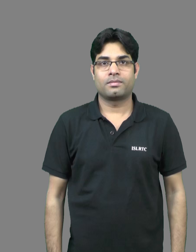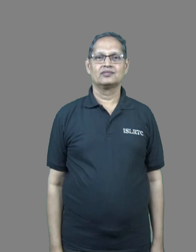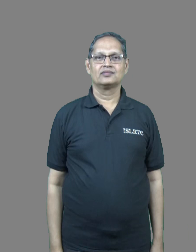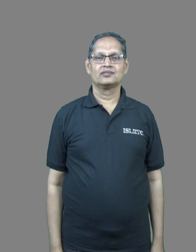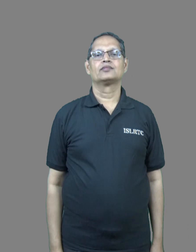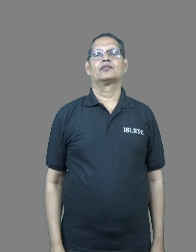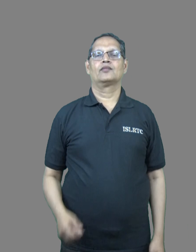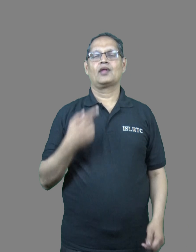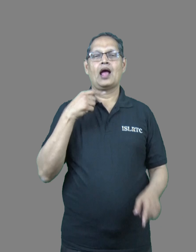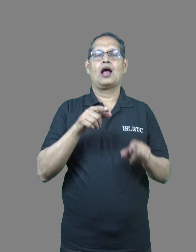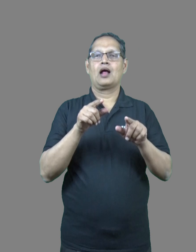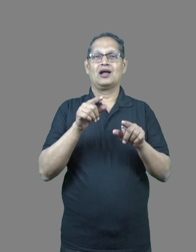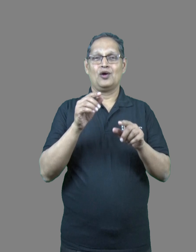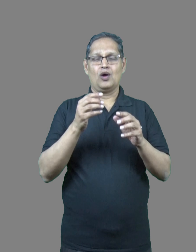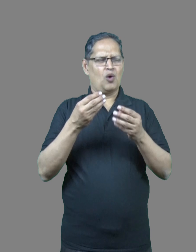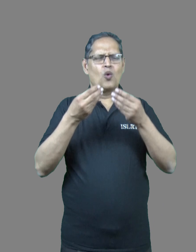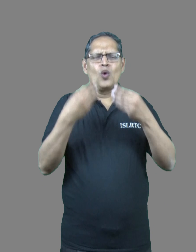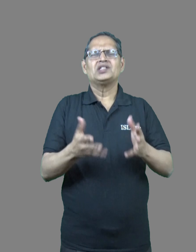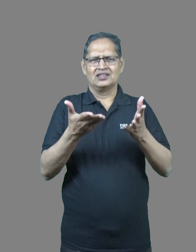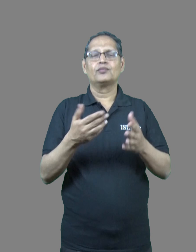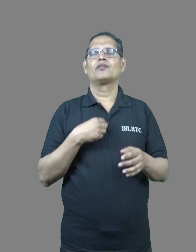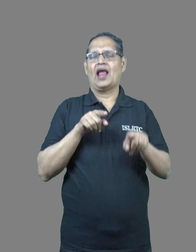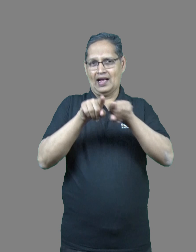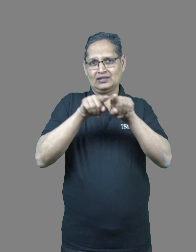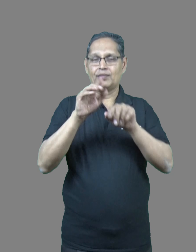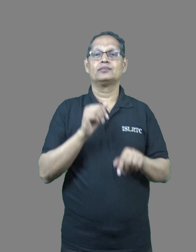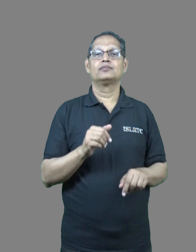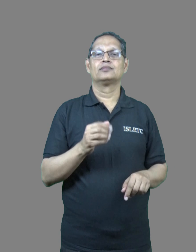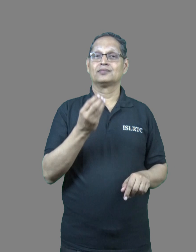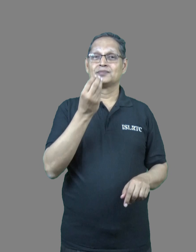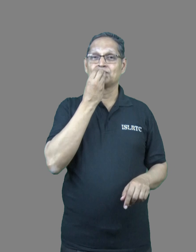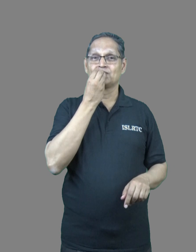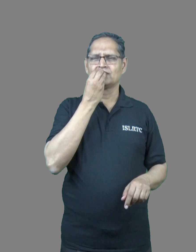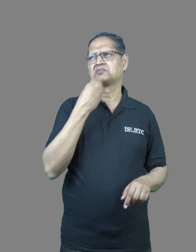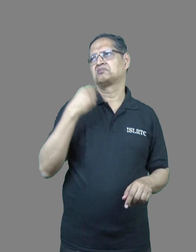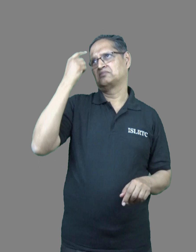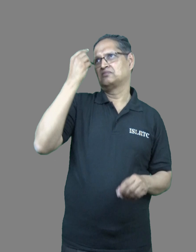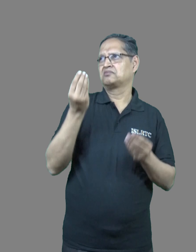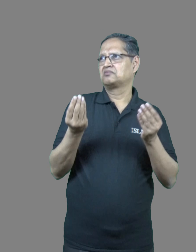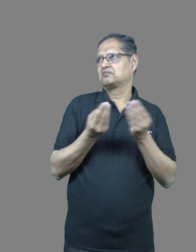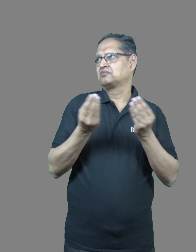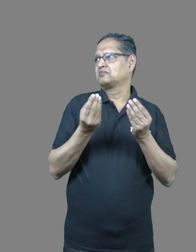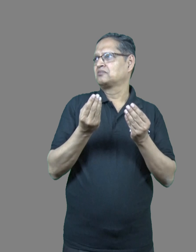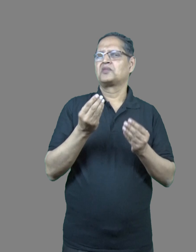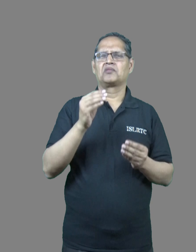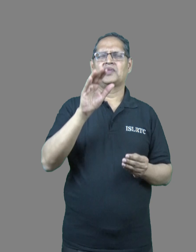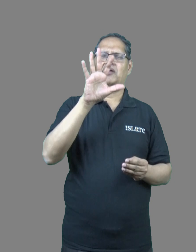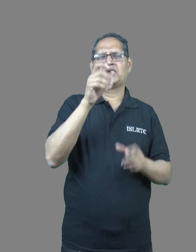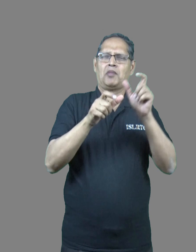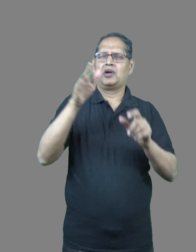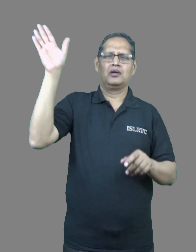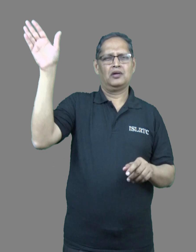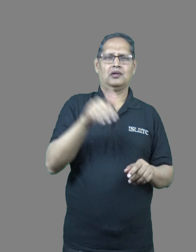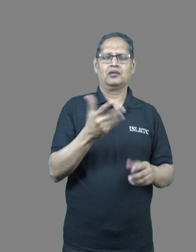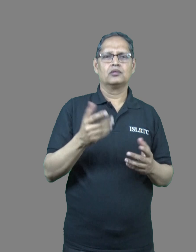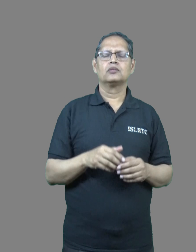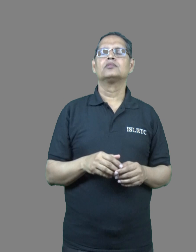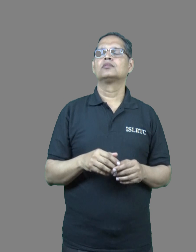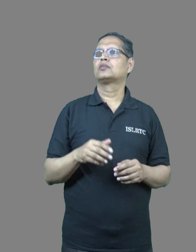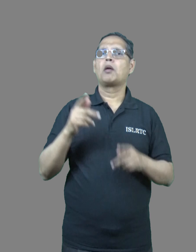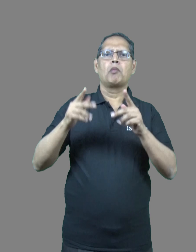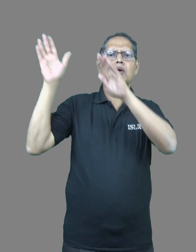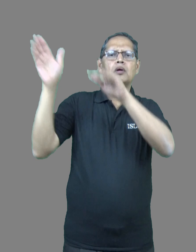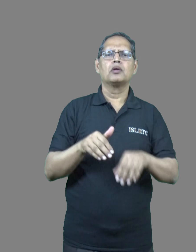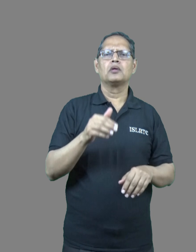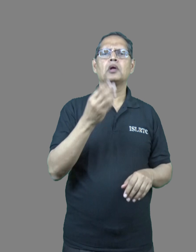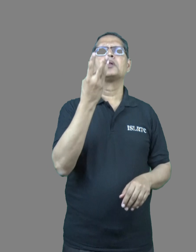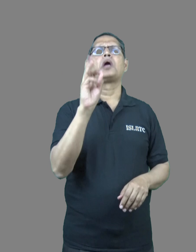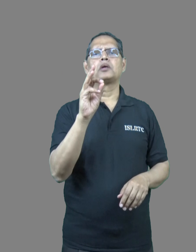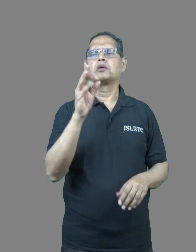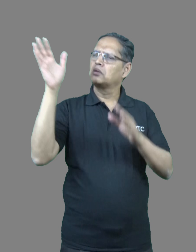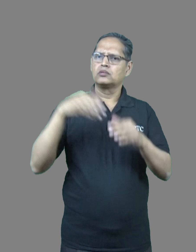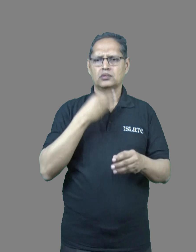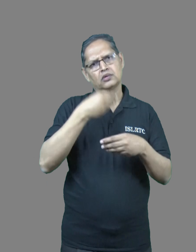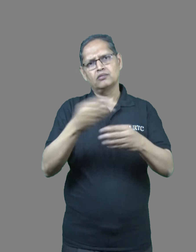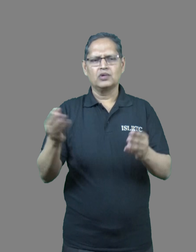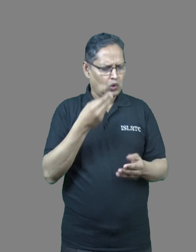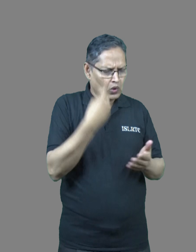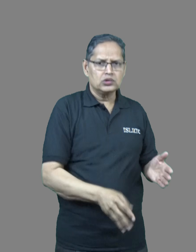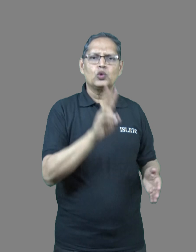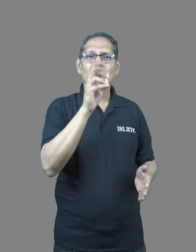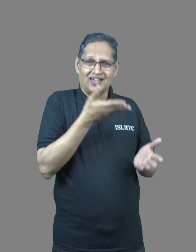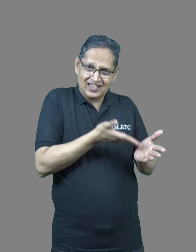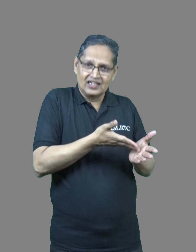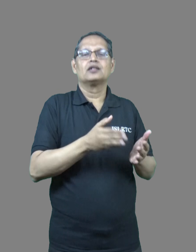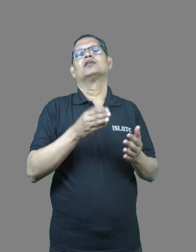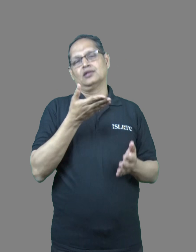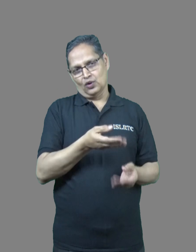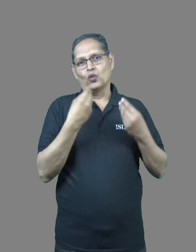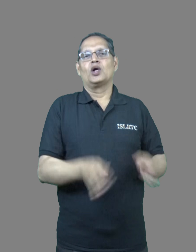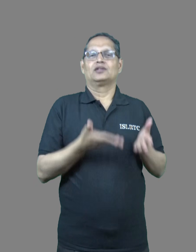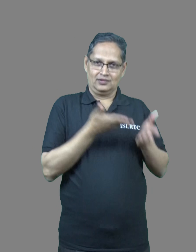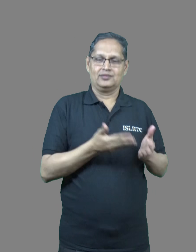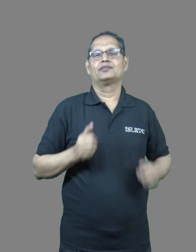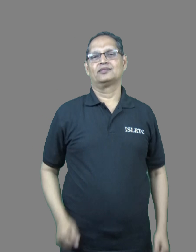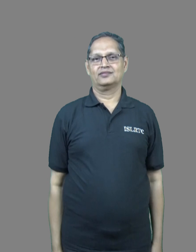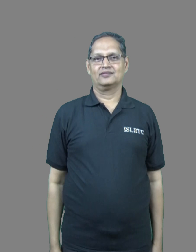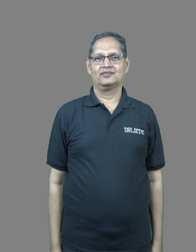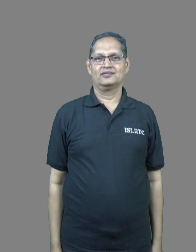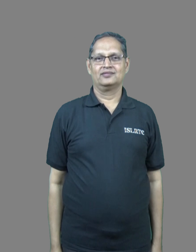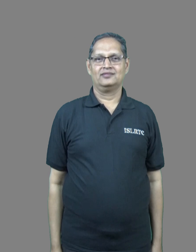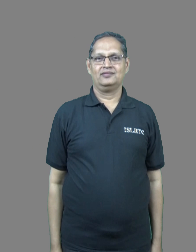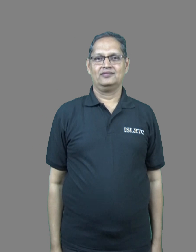Waste Excess